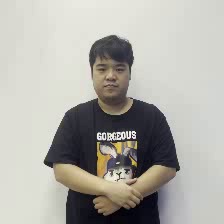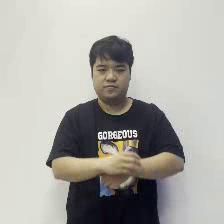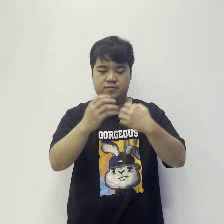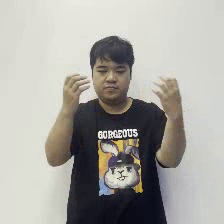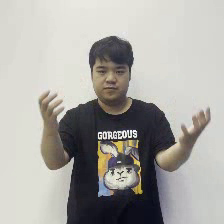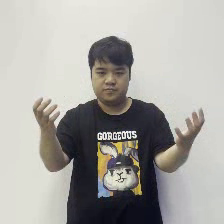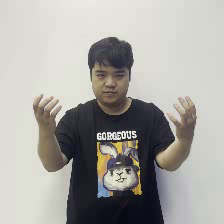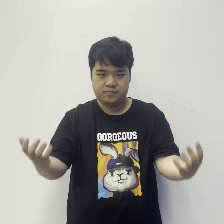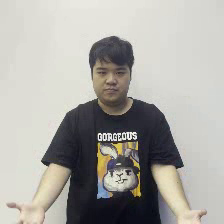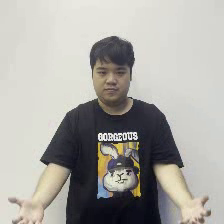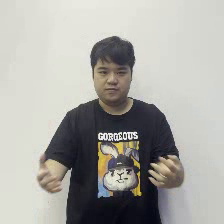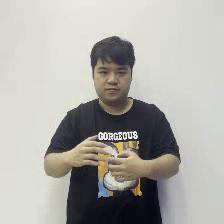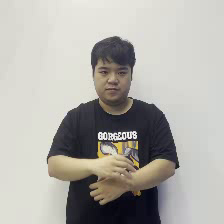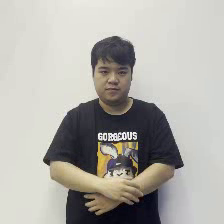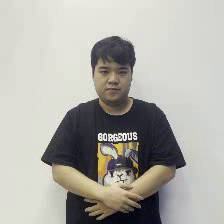Nặng